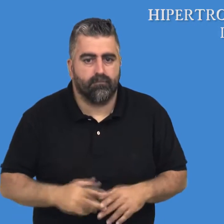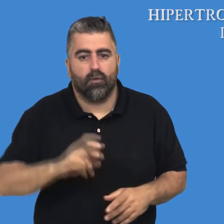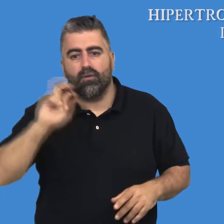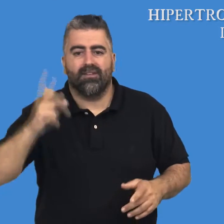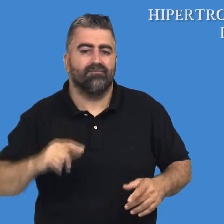otro